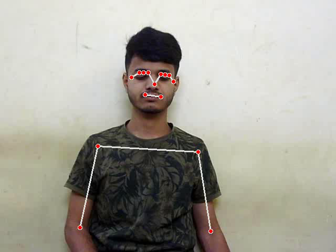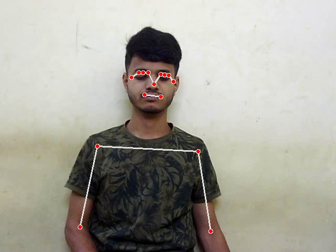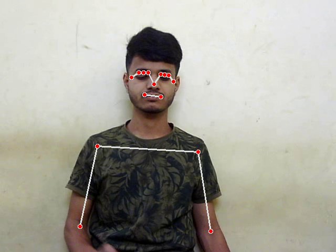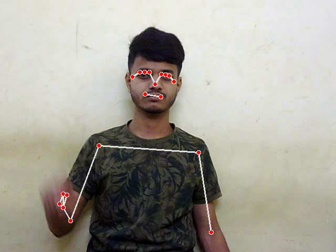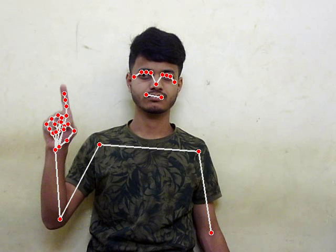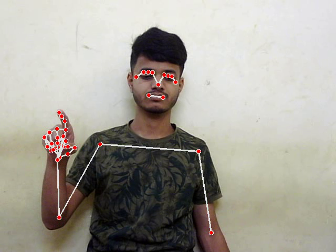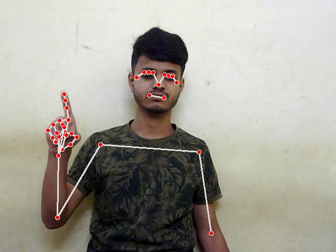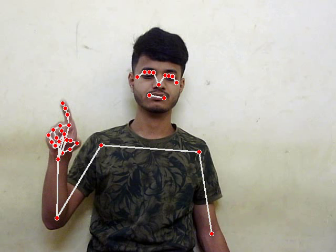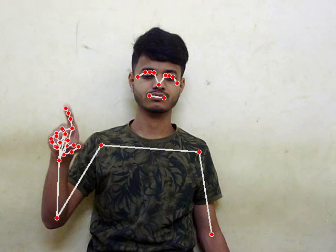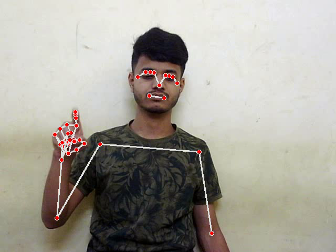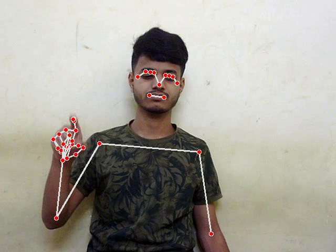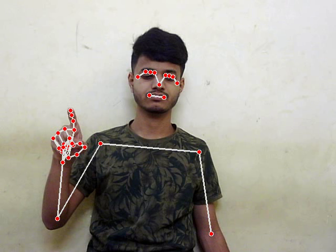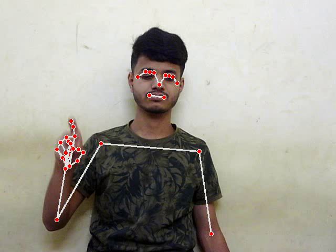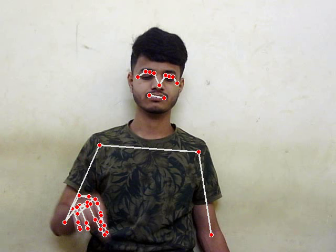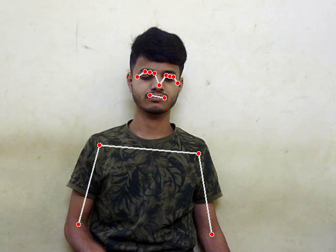need